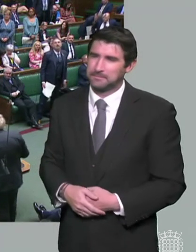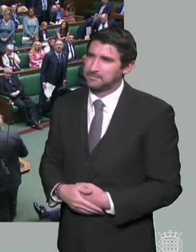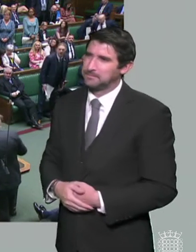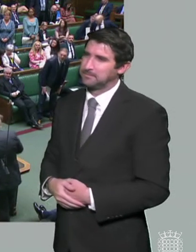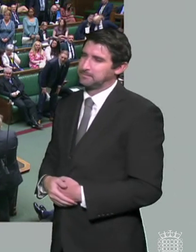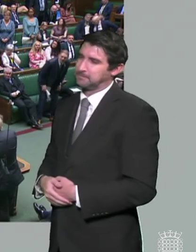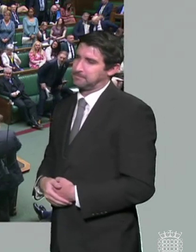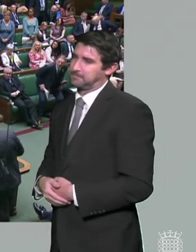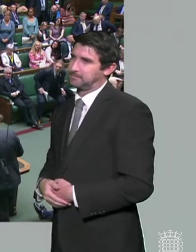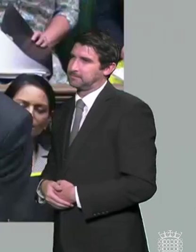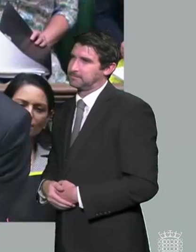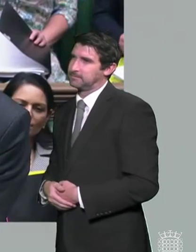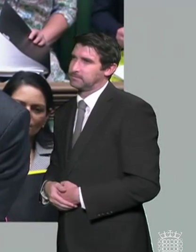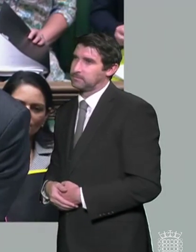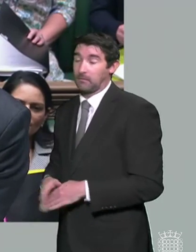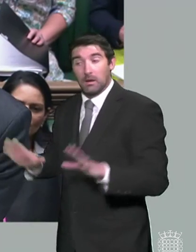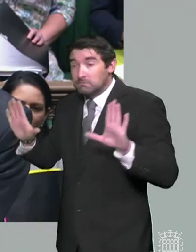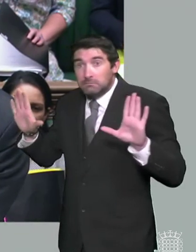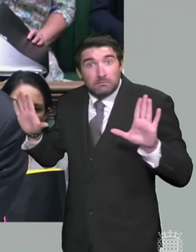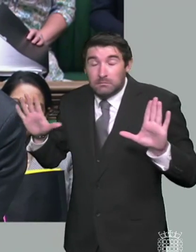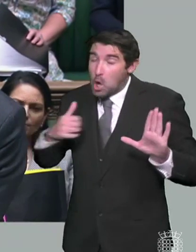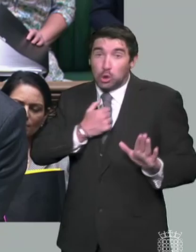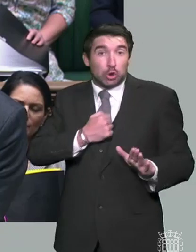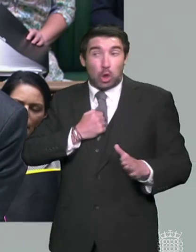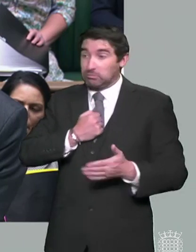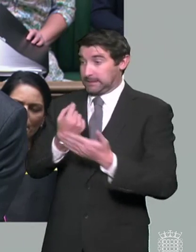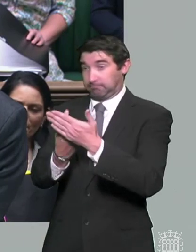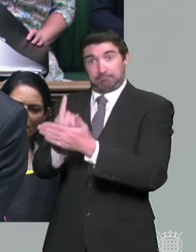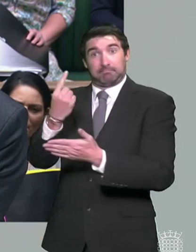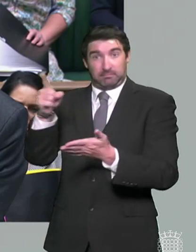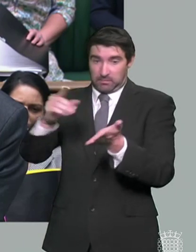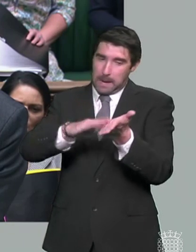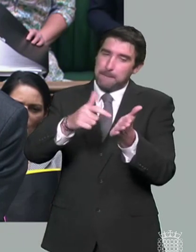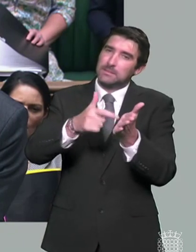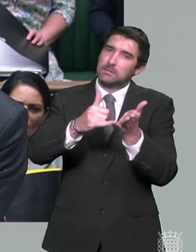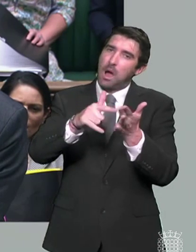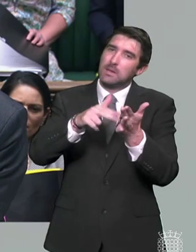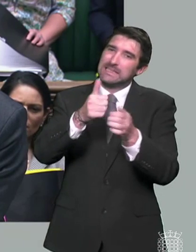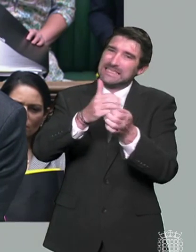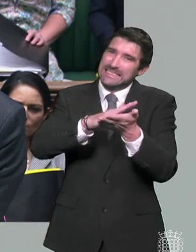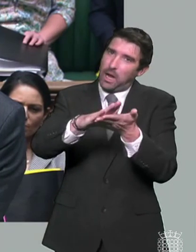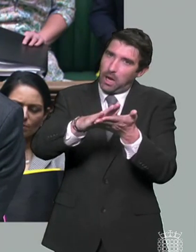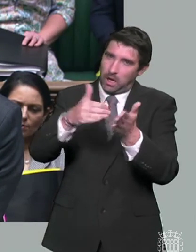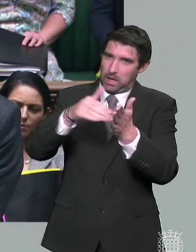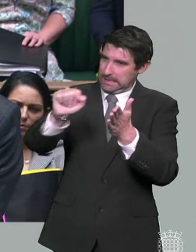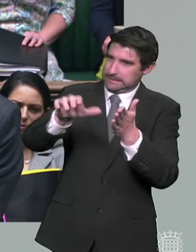I would be only too happy to look at this. I am very sorry for the experience Mr Singh and his family have had.